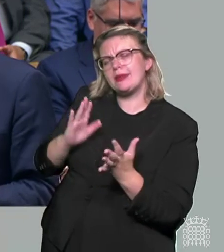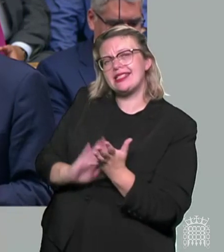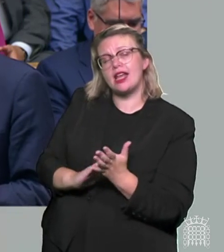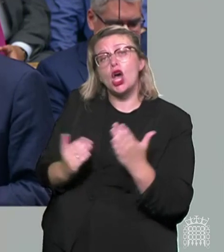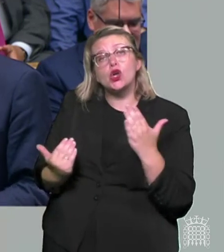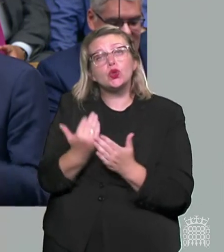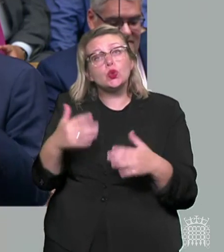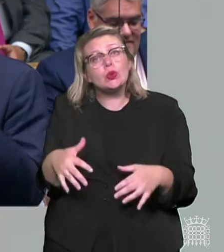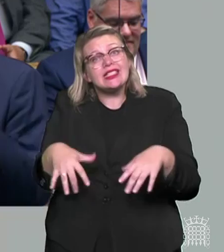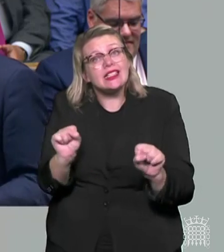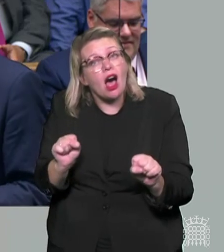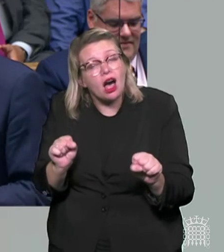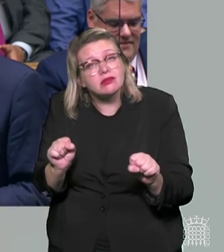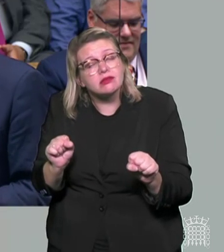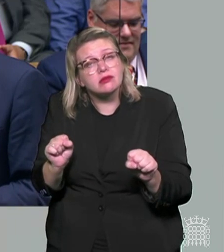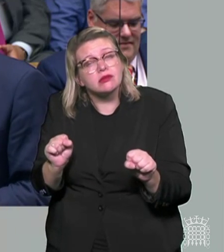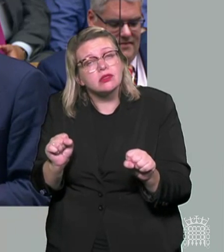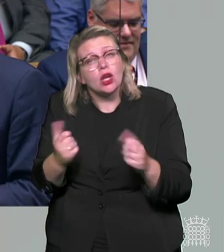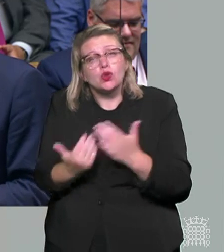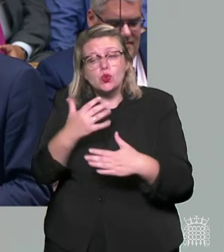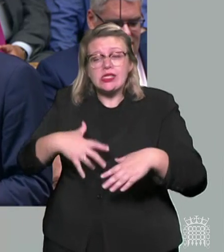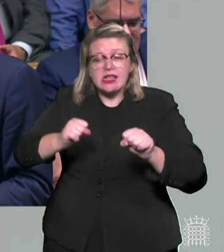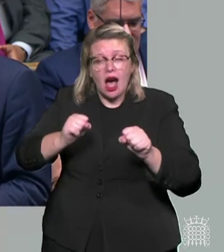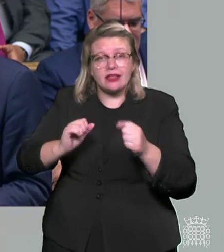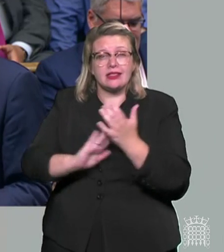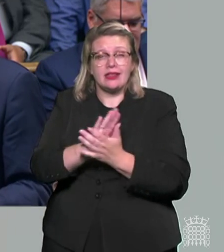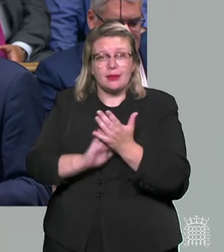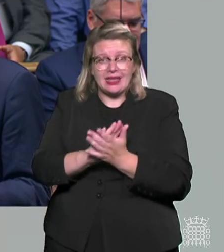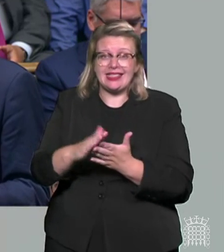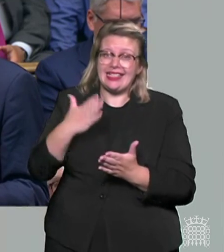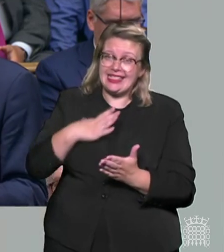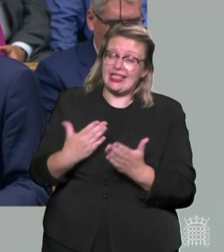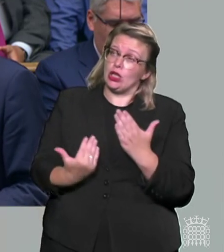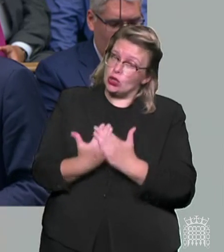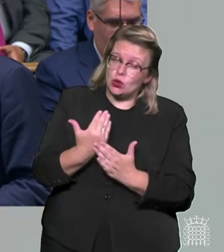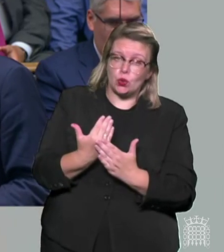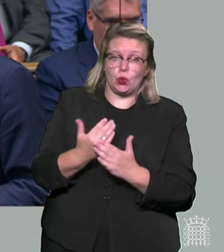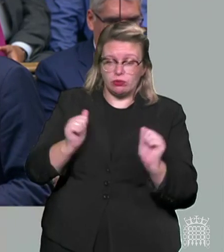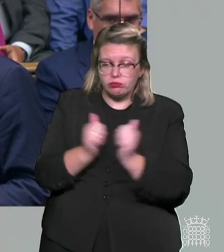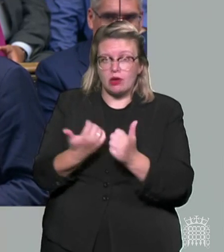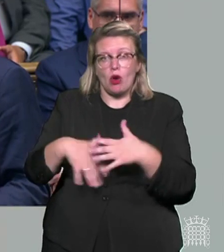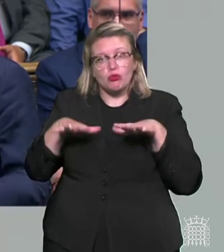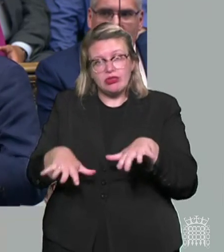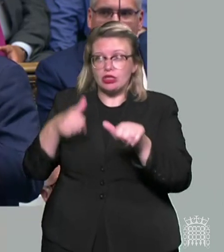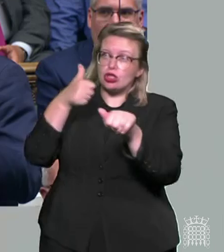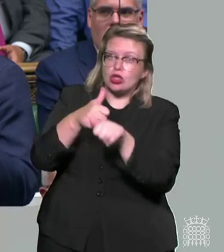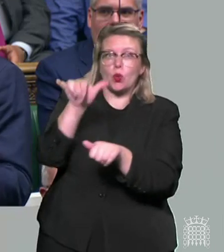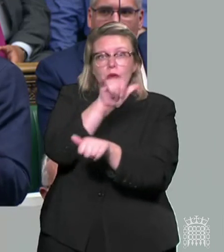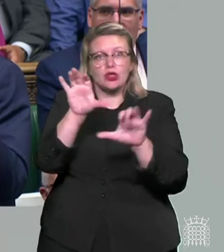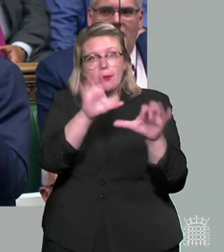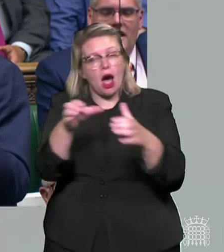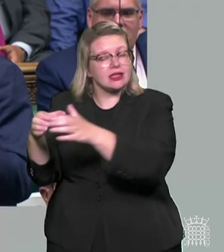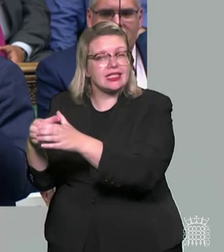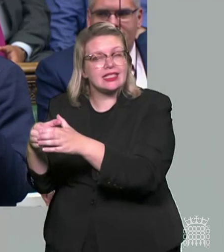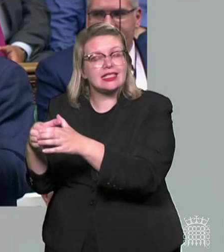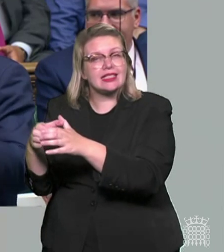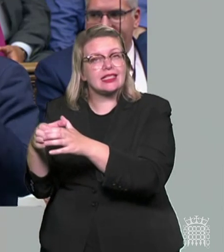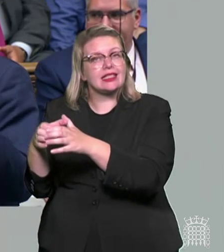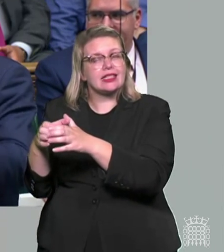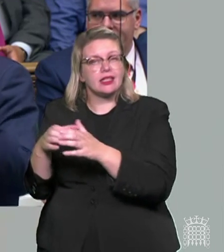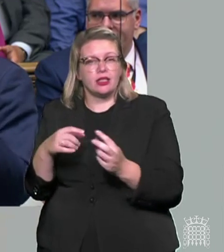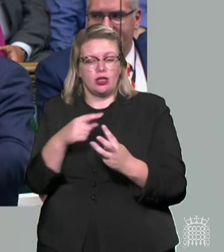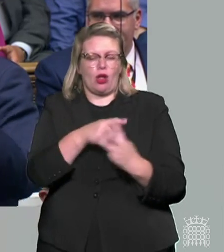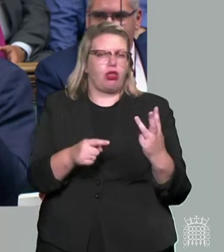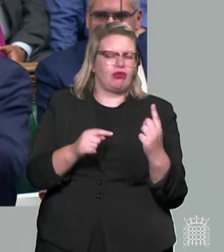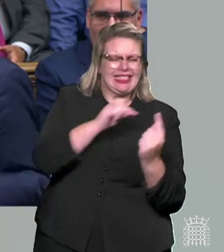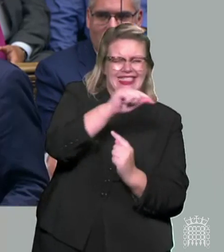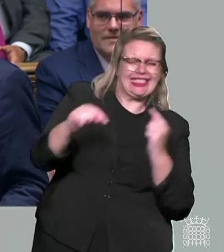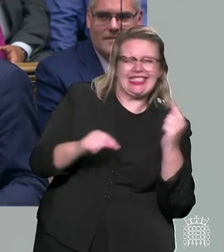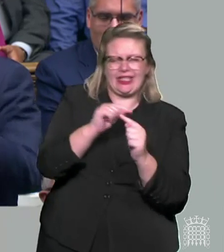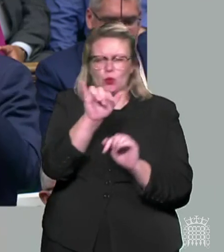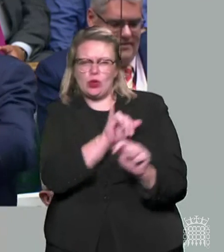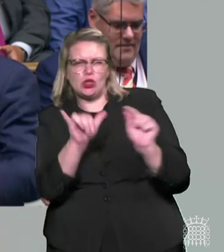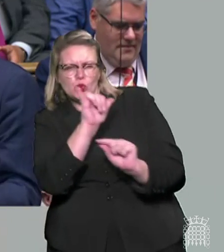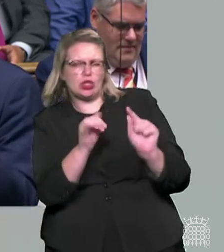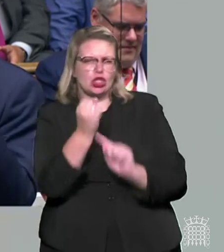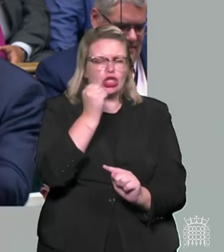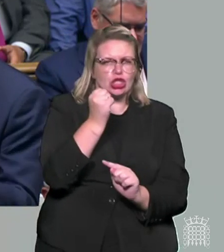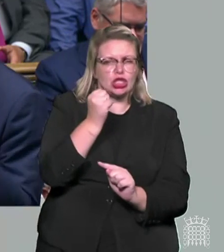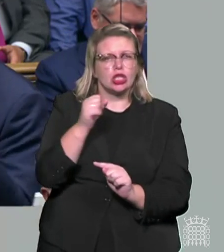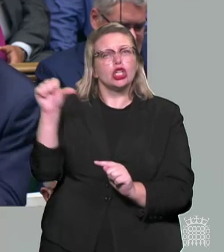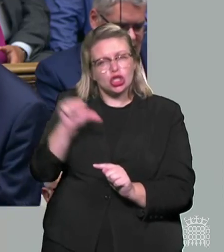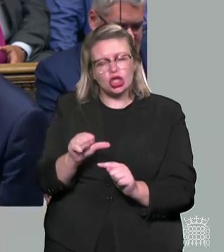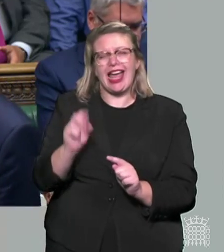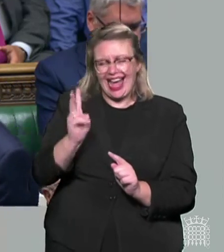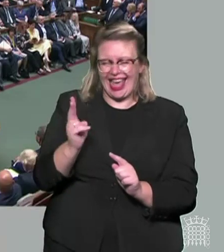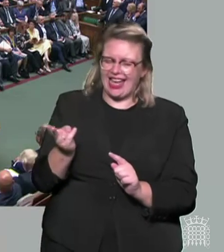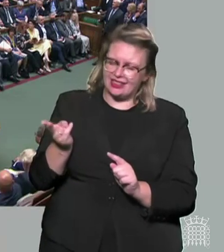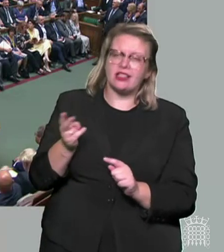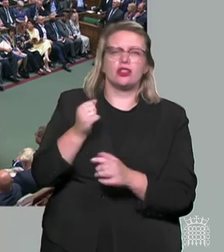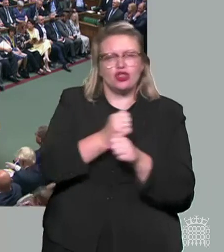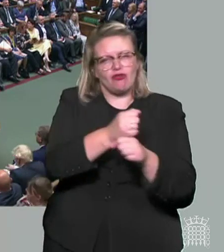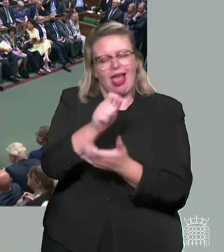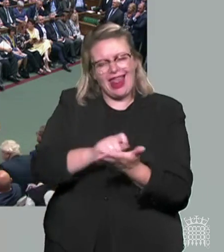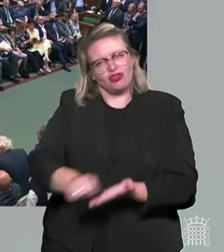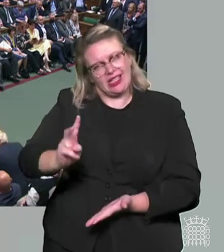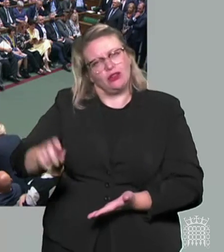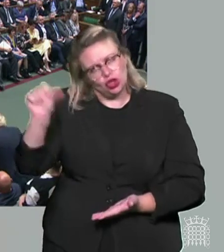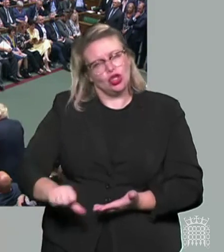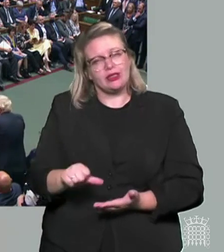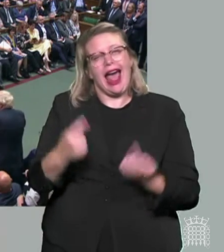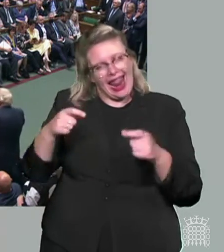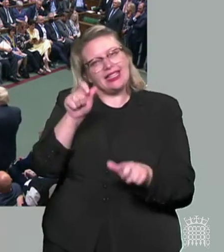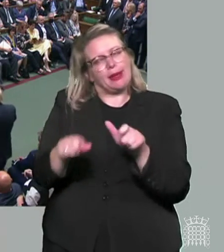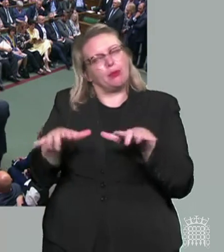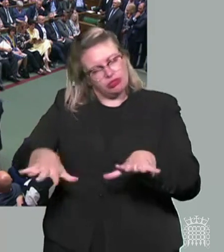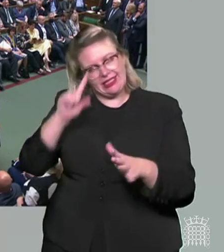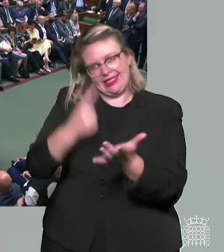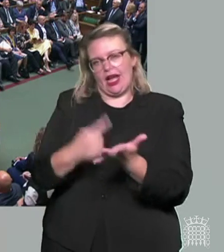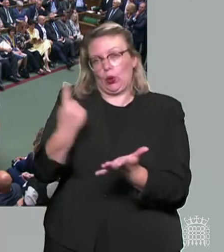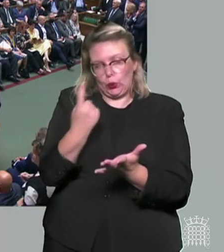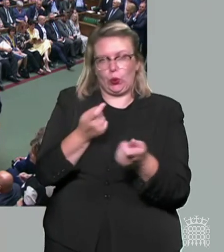fresh start and a clean break would require a new mandate from the British people, and that before they strut and fret their hour upon the stage, there should be a general election?